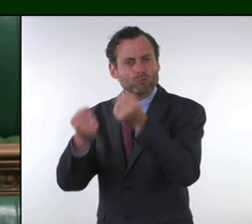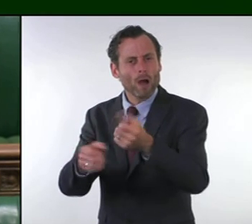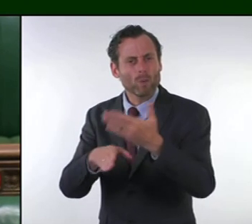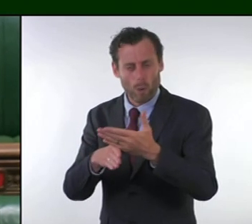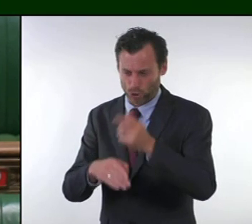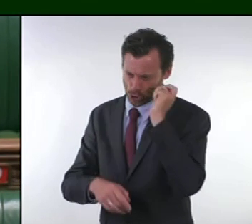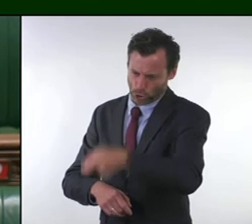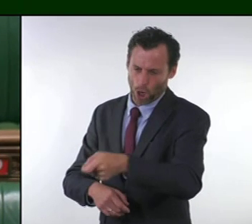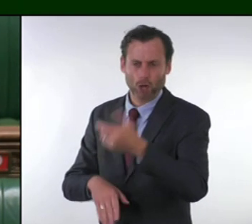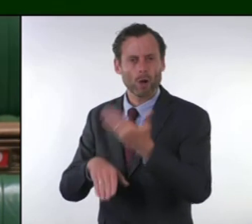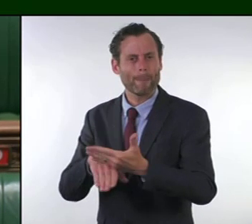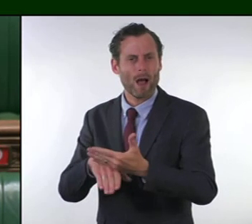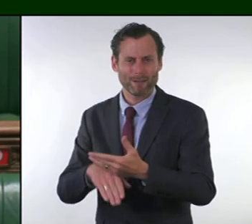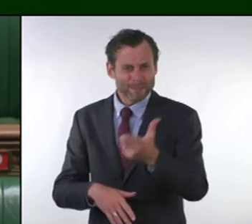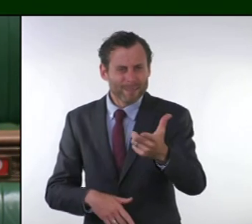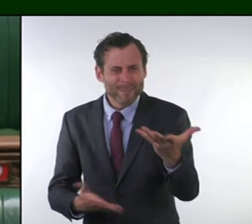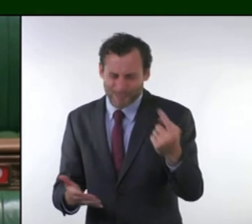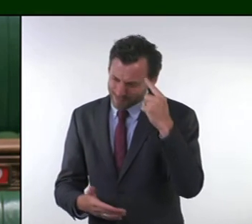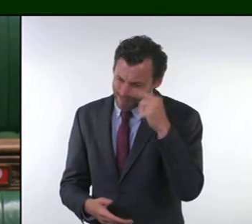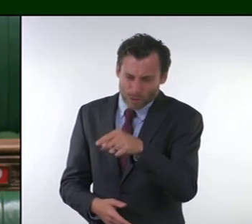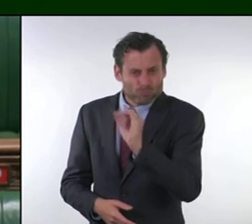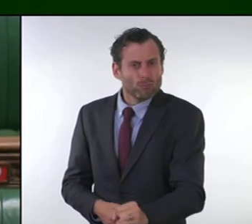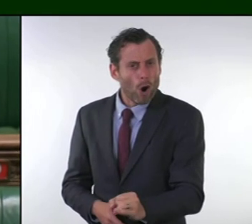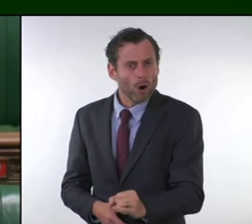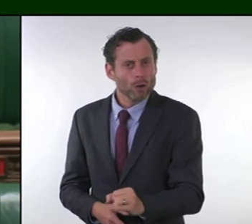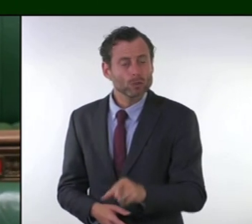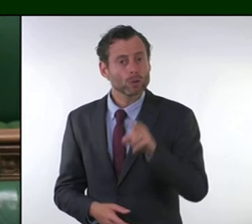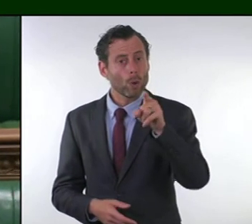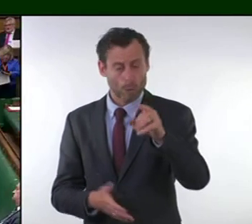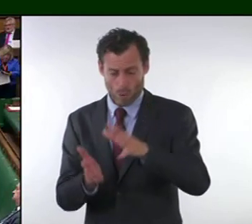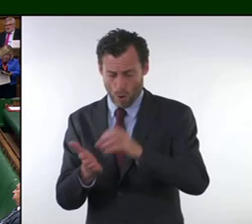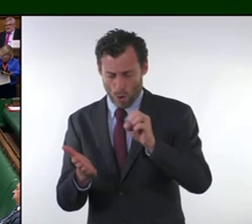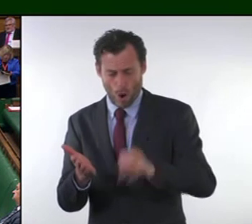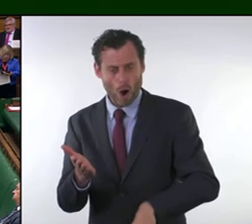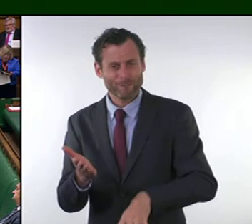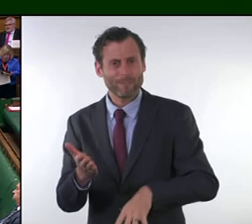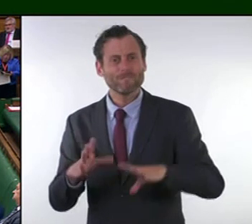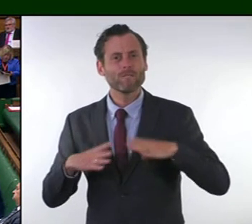The Prime Minister must know that this is wrong; will he reconsider and rule it out?